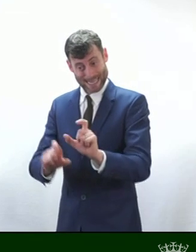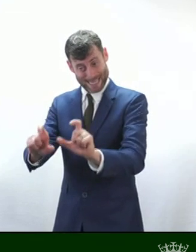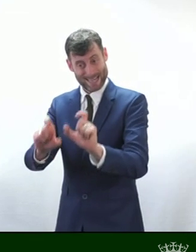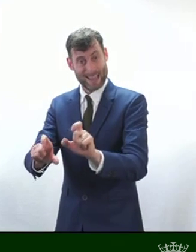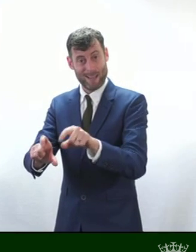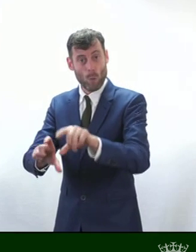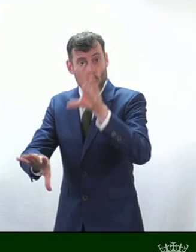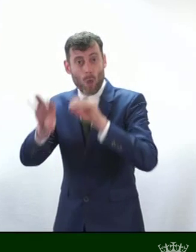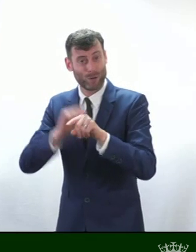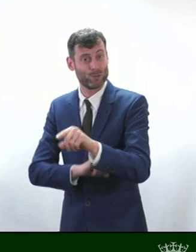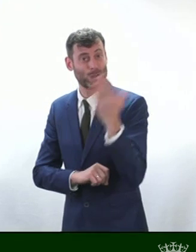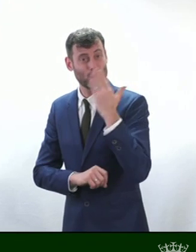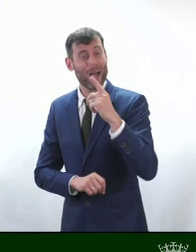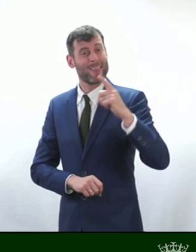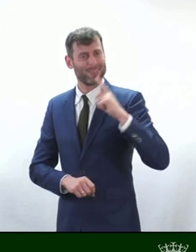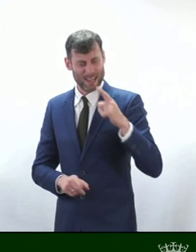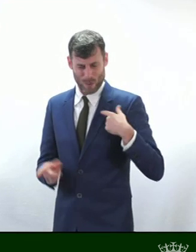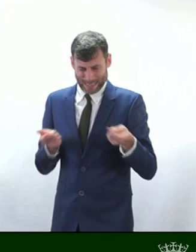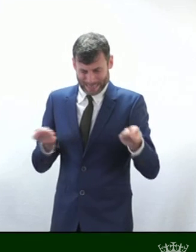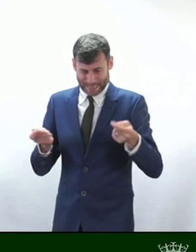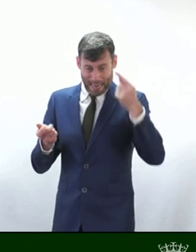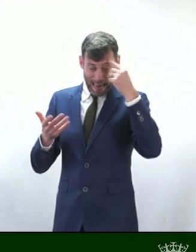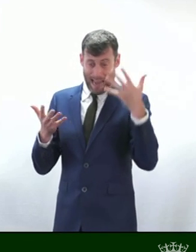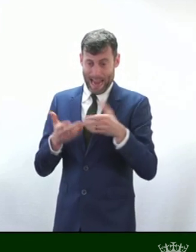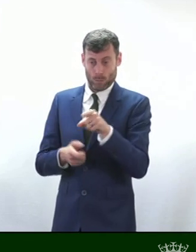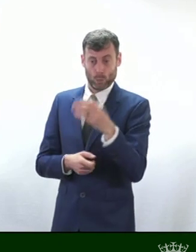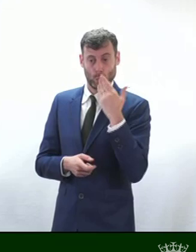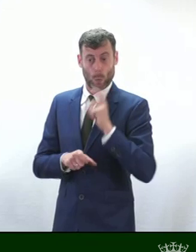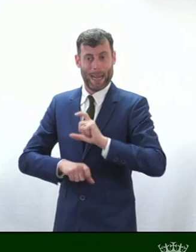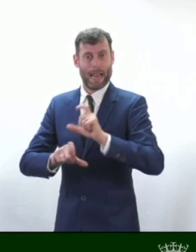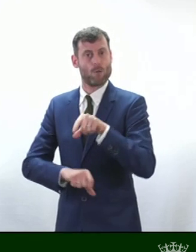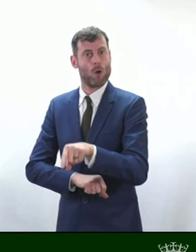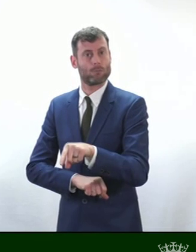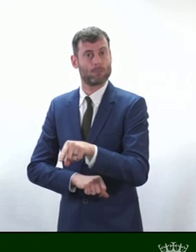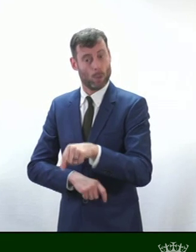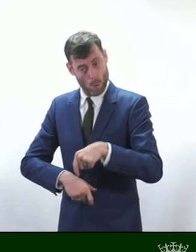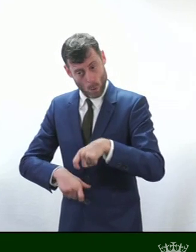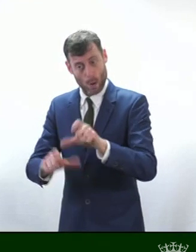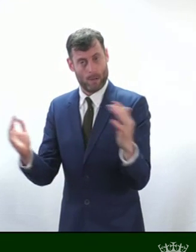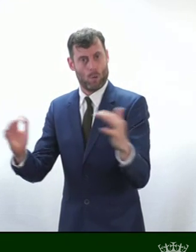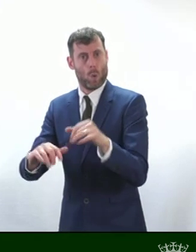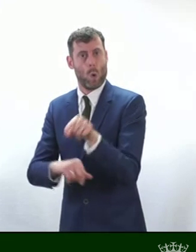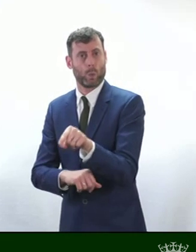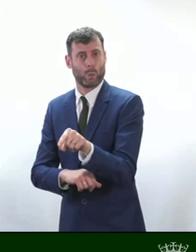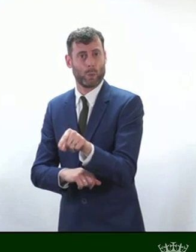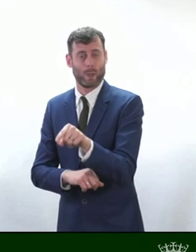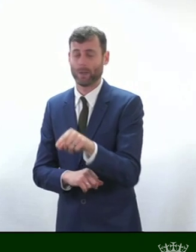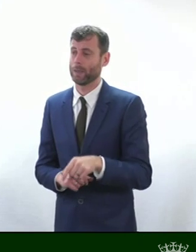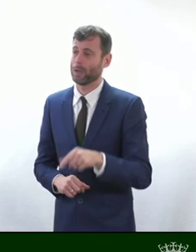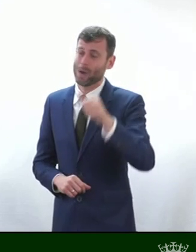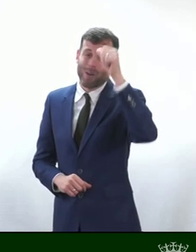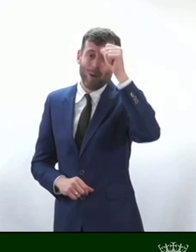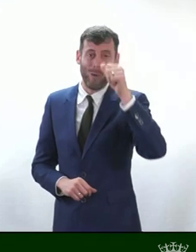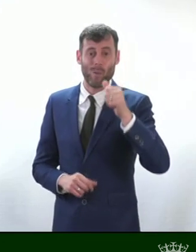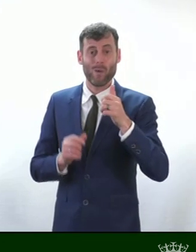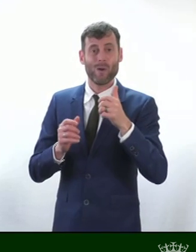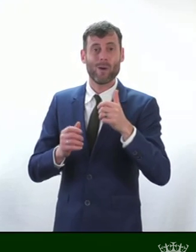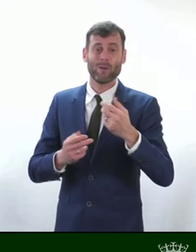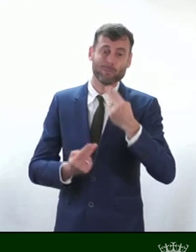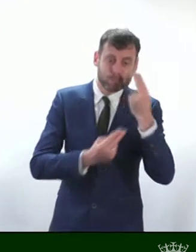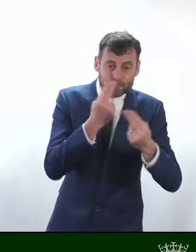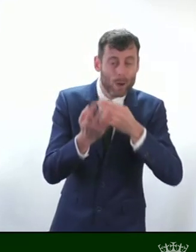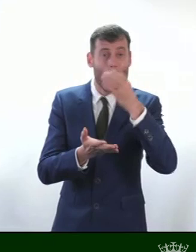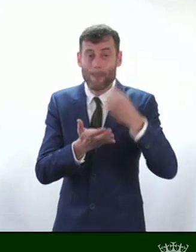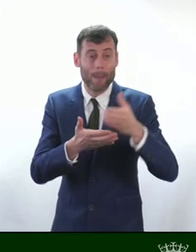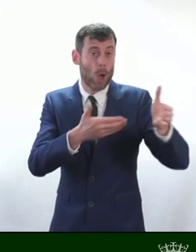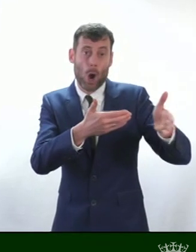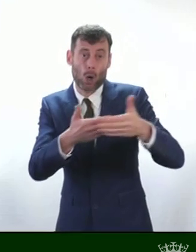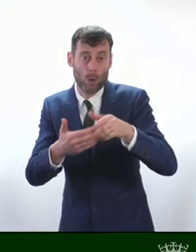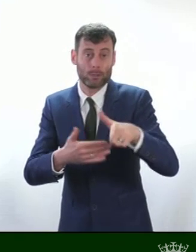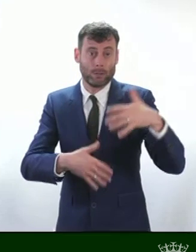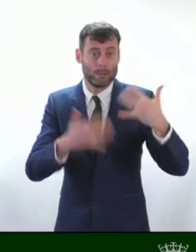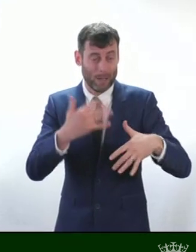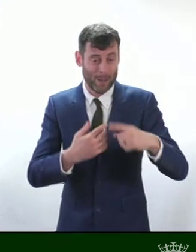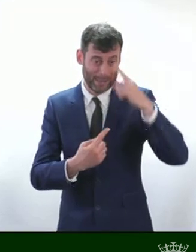That is why we have put all the emphasis, as we have throughout this pandemic, on maintaining kids in school, even if that has put pressure on the hospitality sector and other parts of our economy.